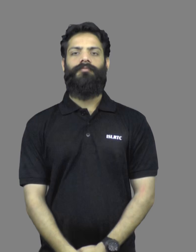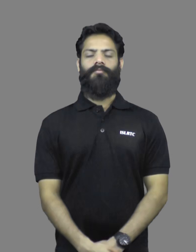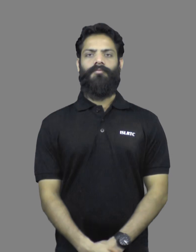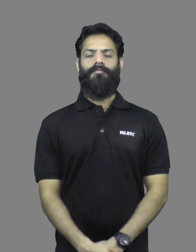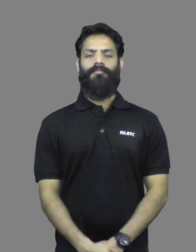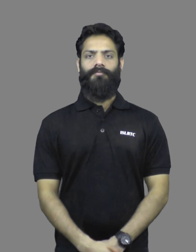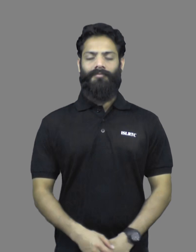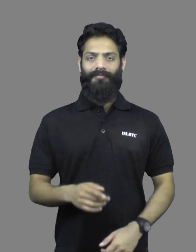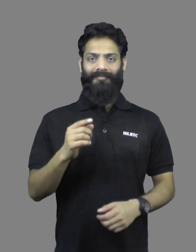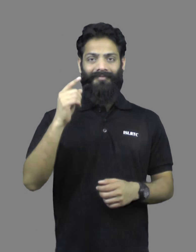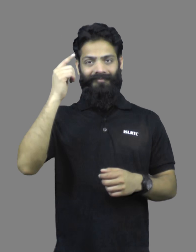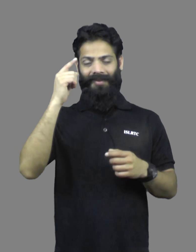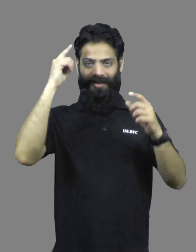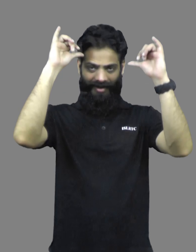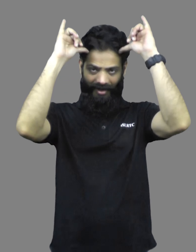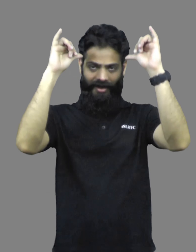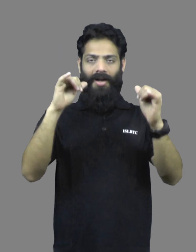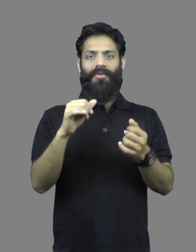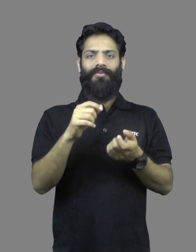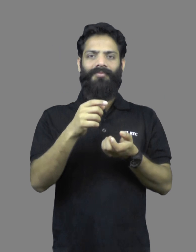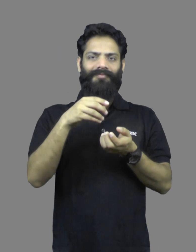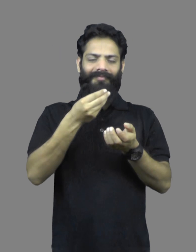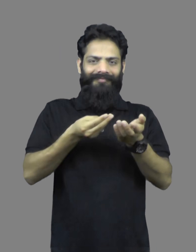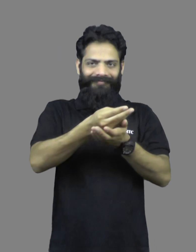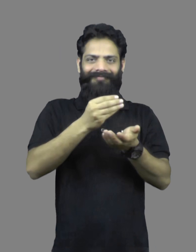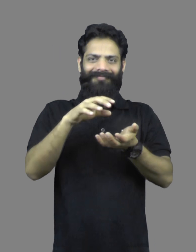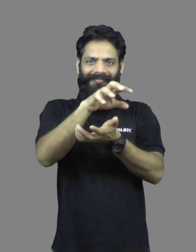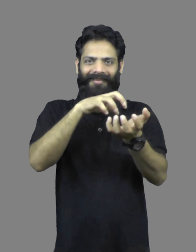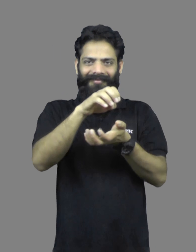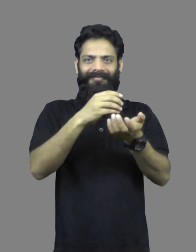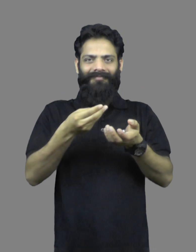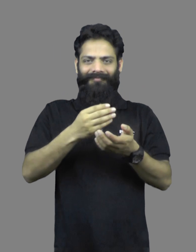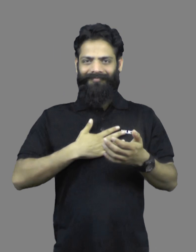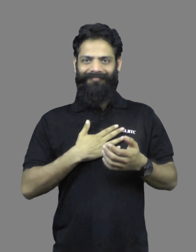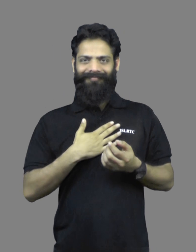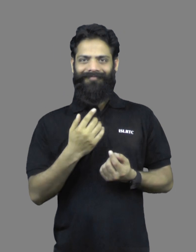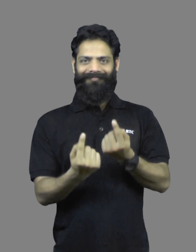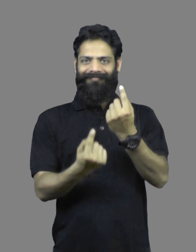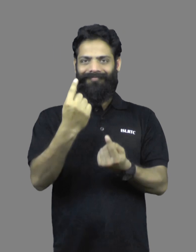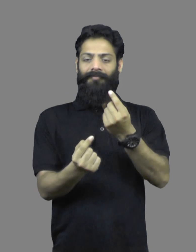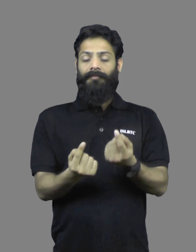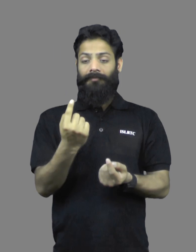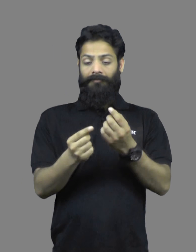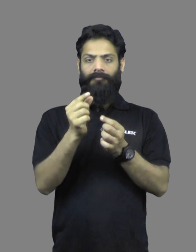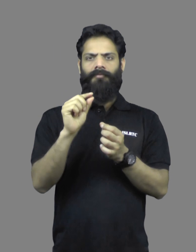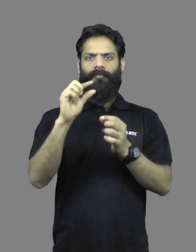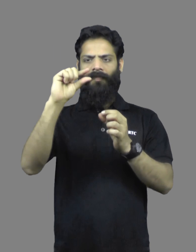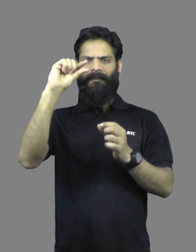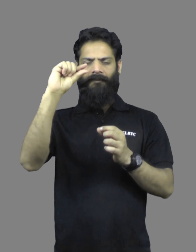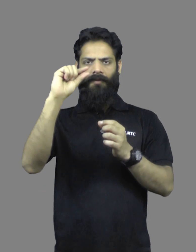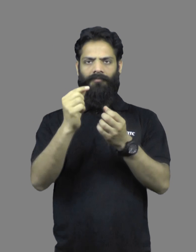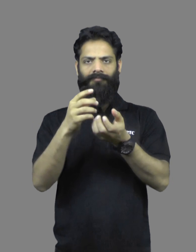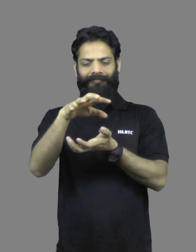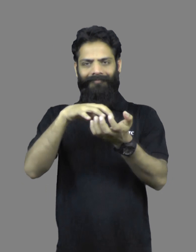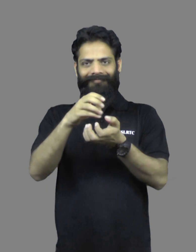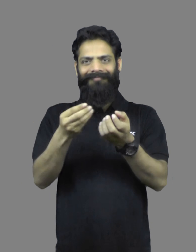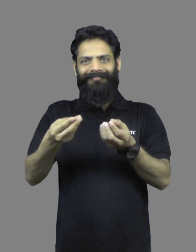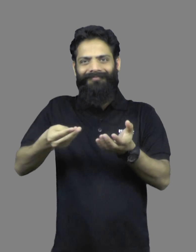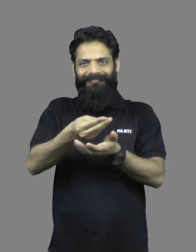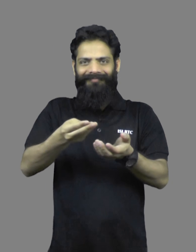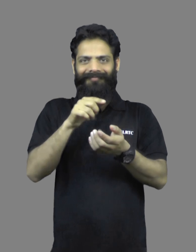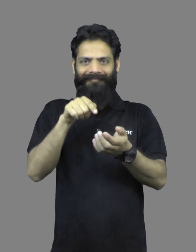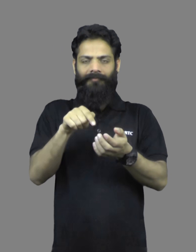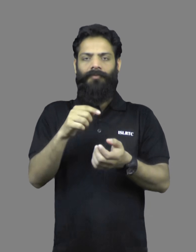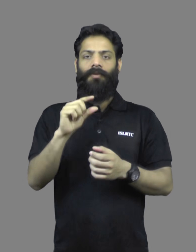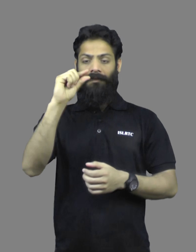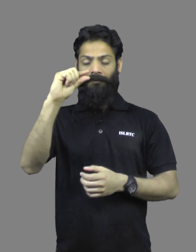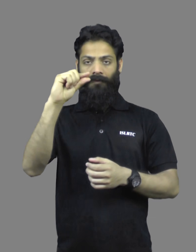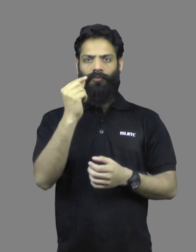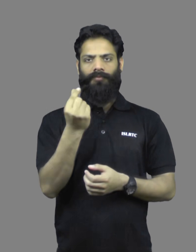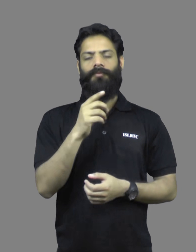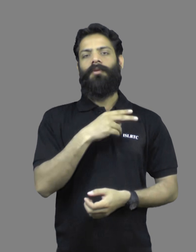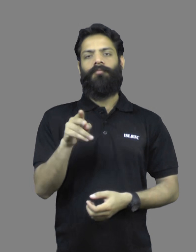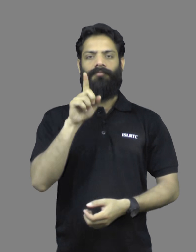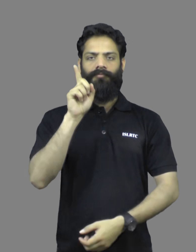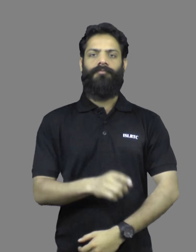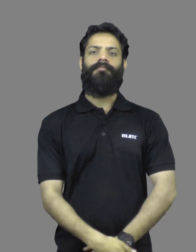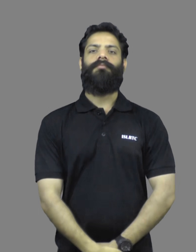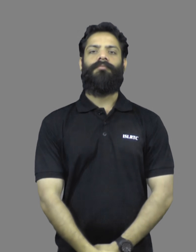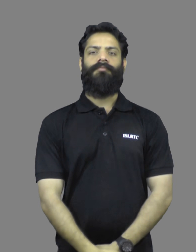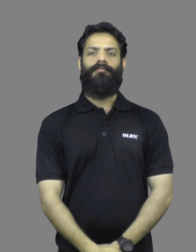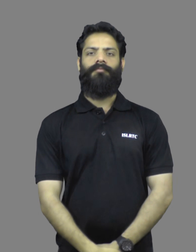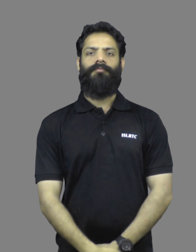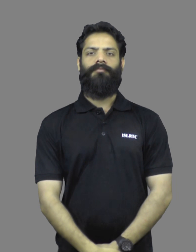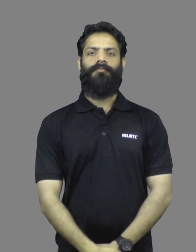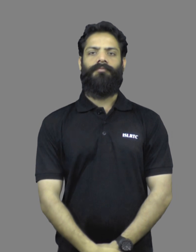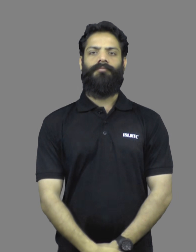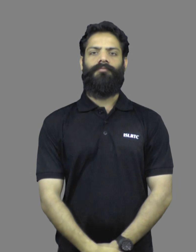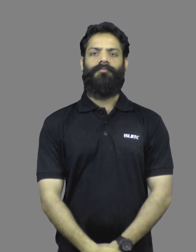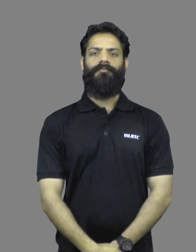Roughages